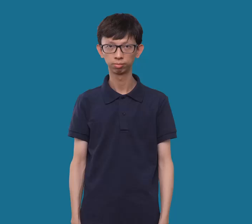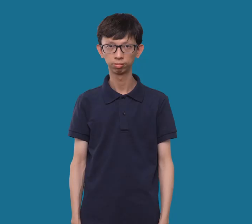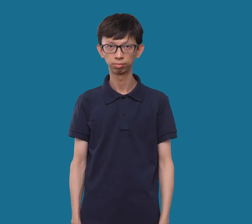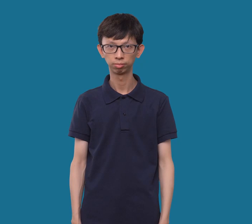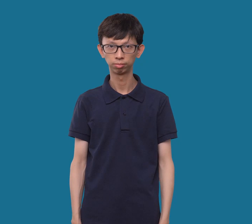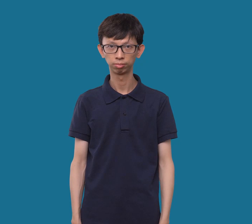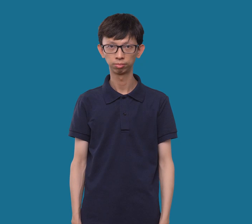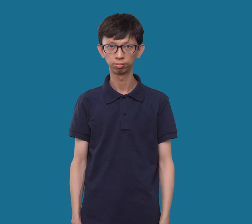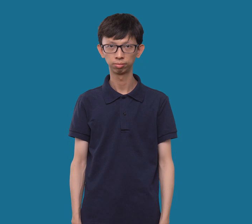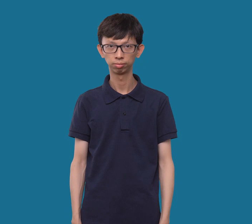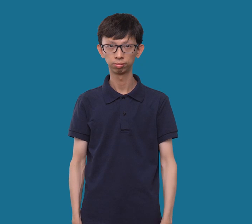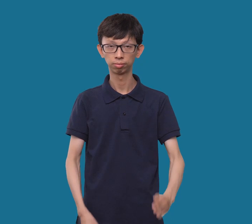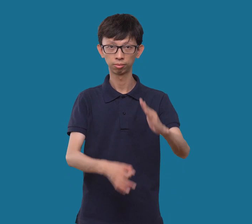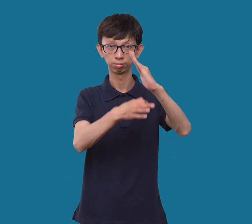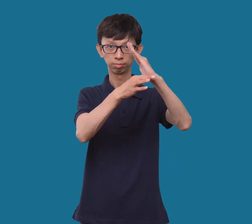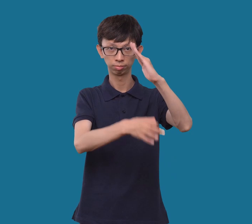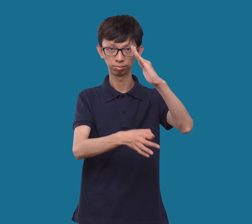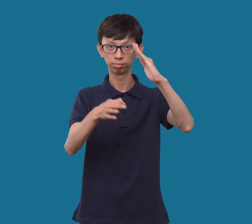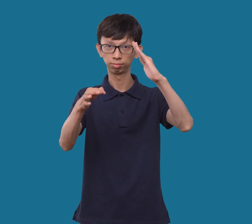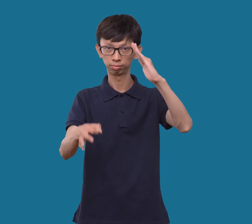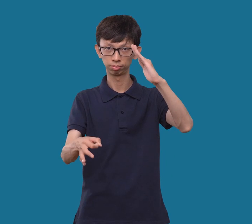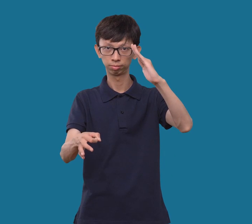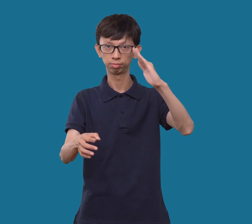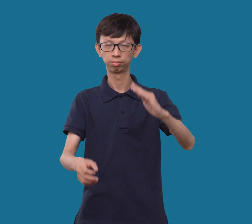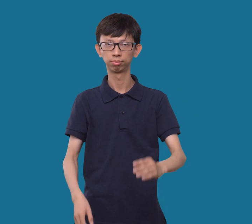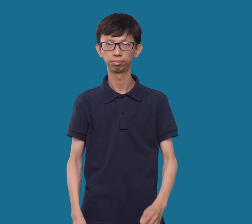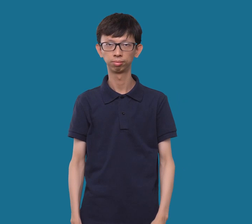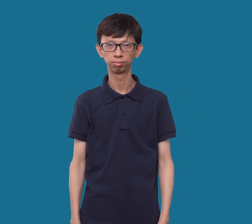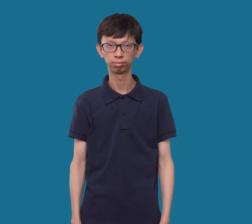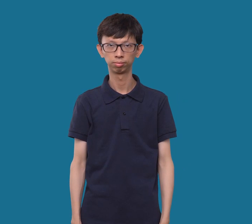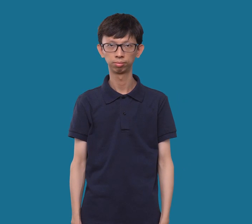nhà sàn